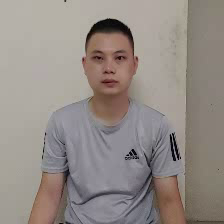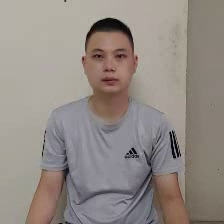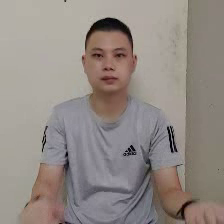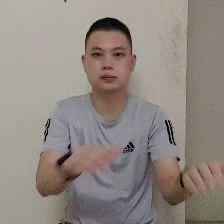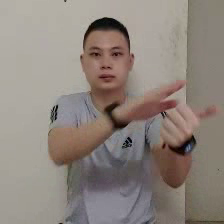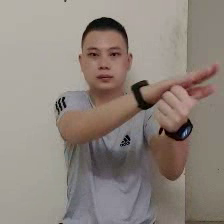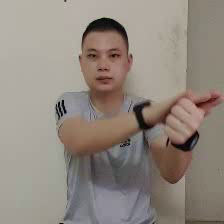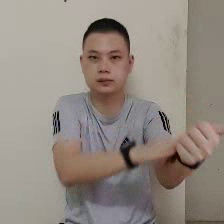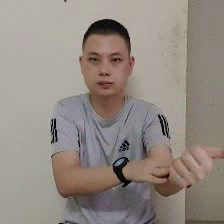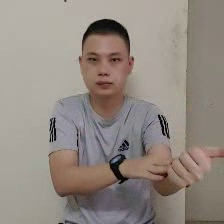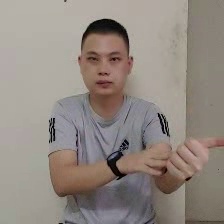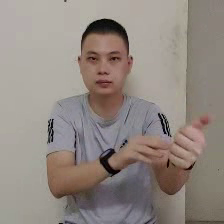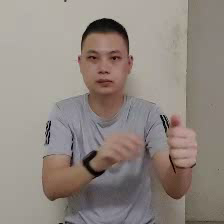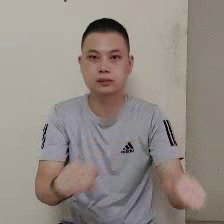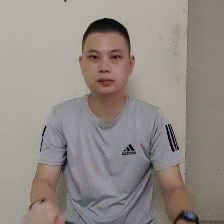An ủi